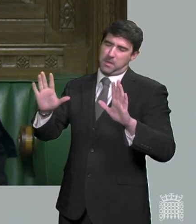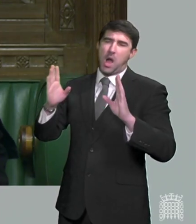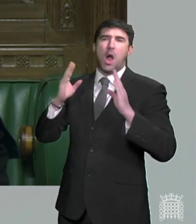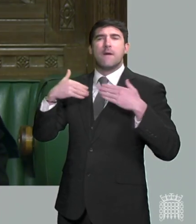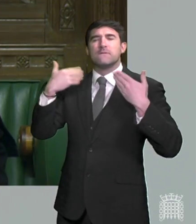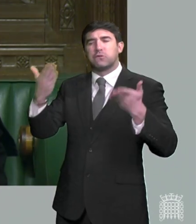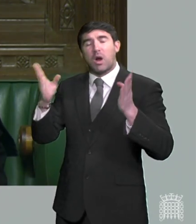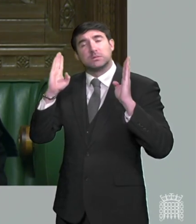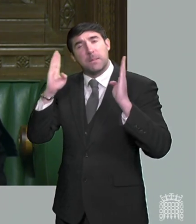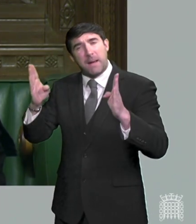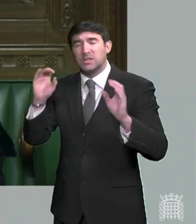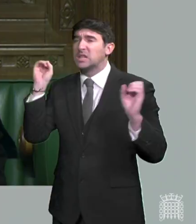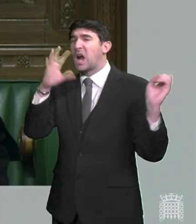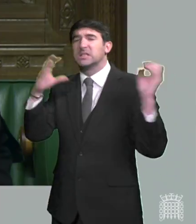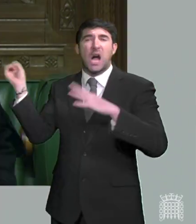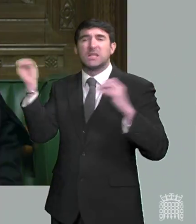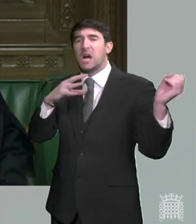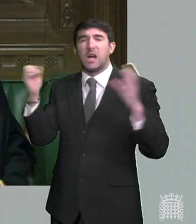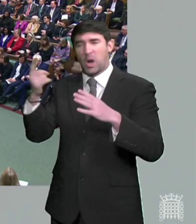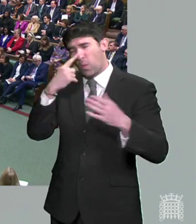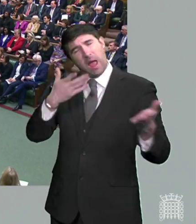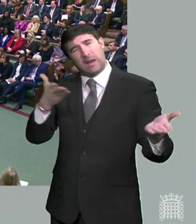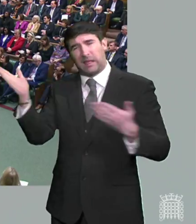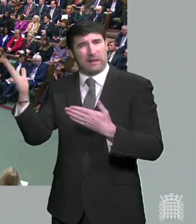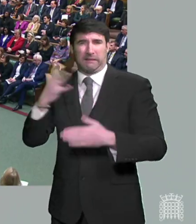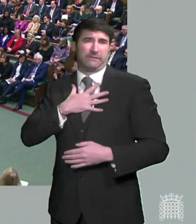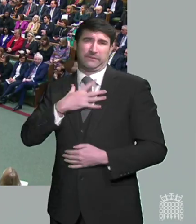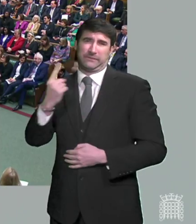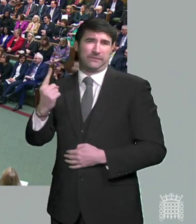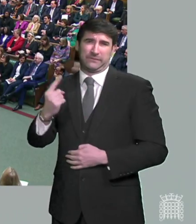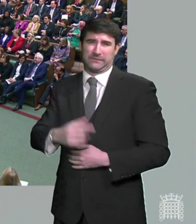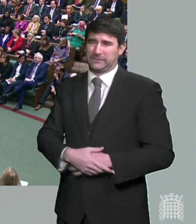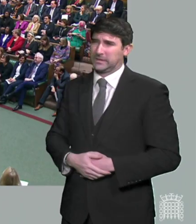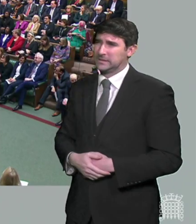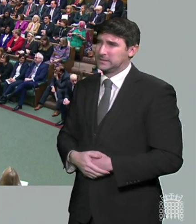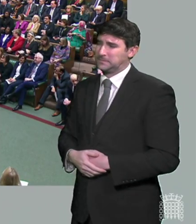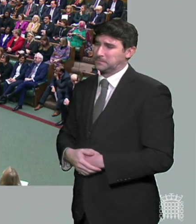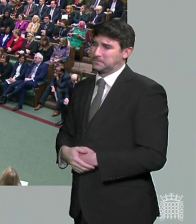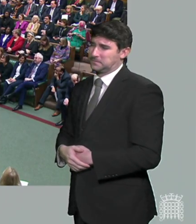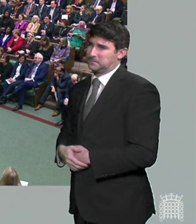If they do not, there is somewhere else where they can shout and make their noise.